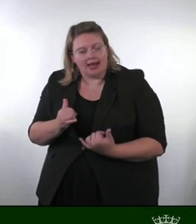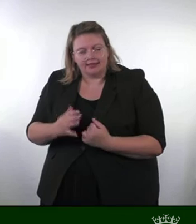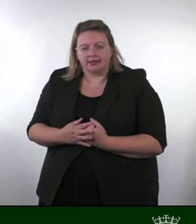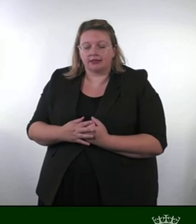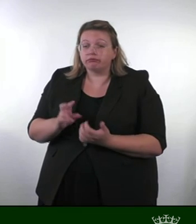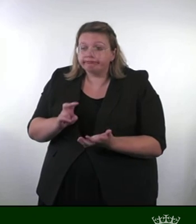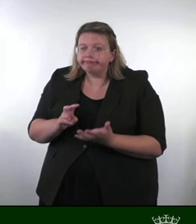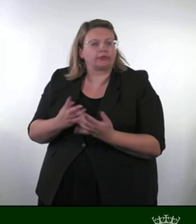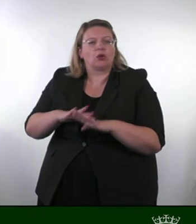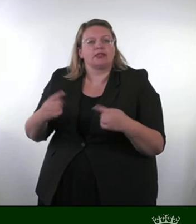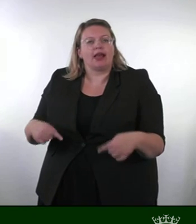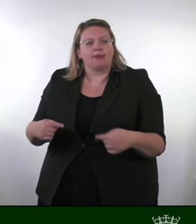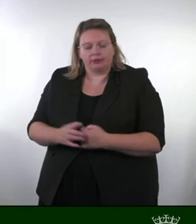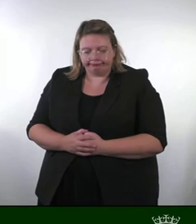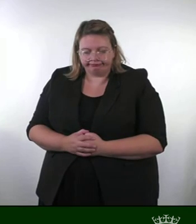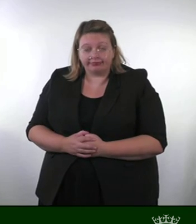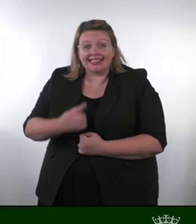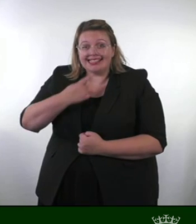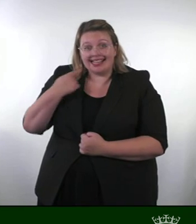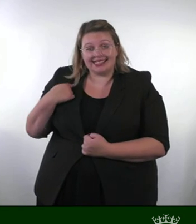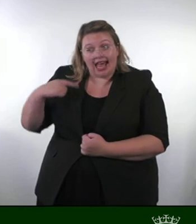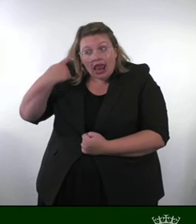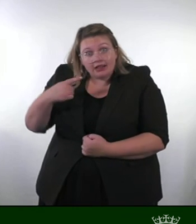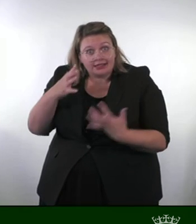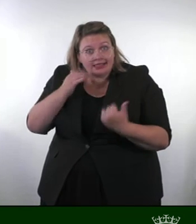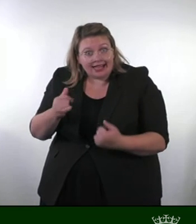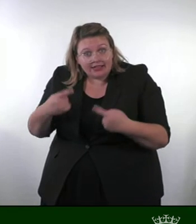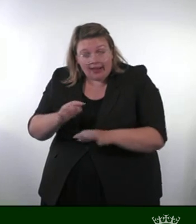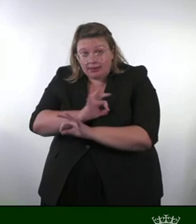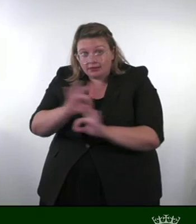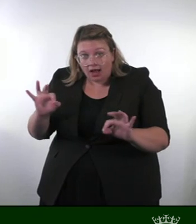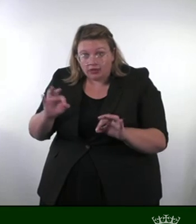Yesterday, there were no tests available in London and it was the same the day before. Prime Minister, what is happening?